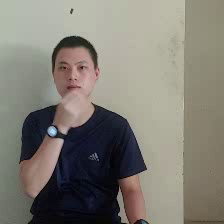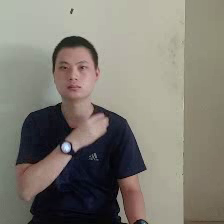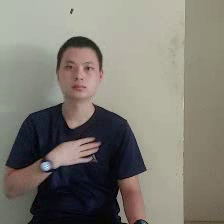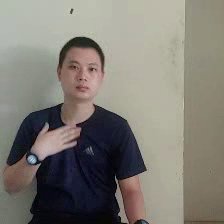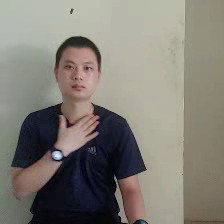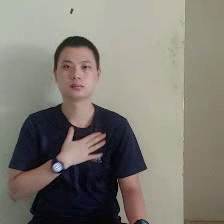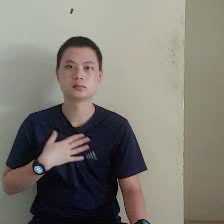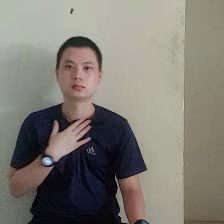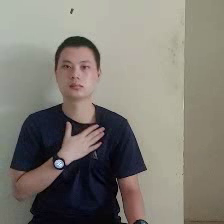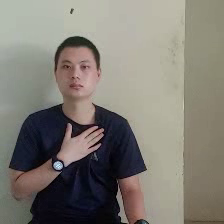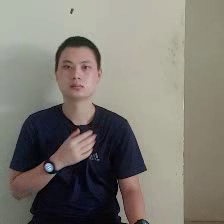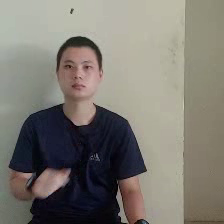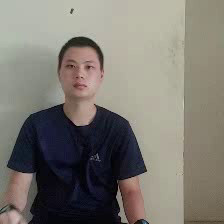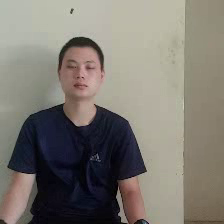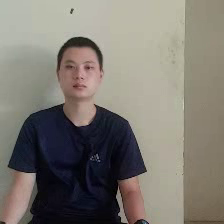Ăn mừng